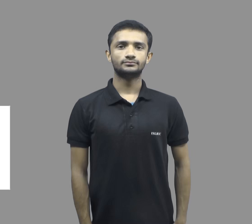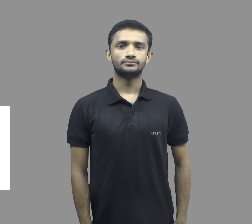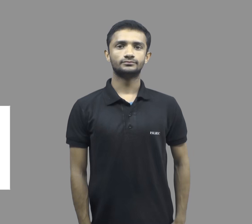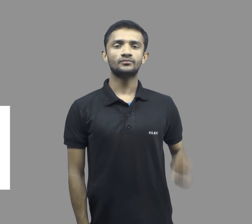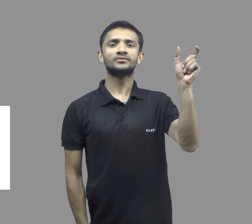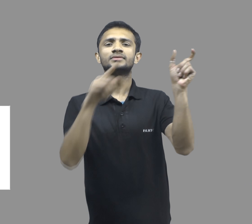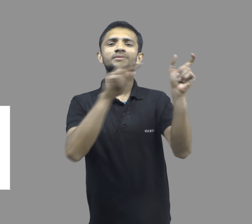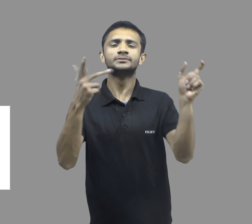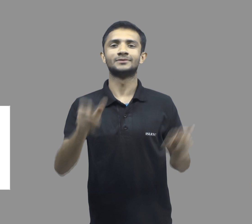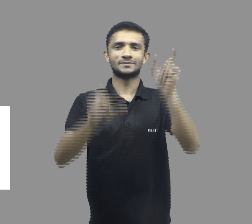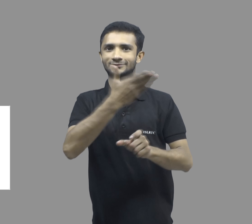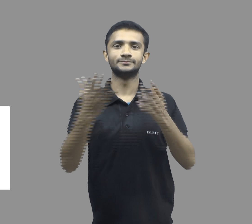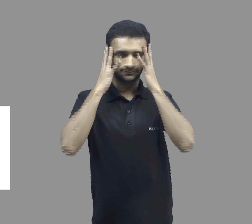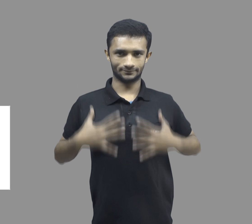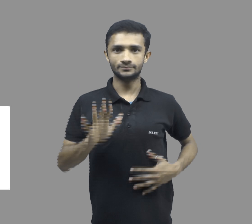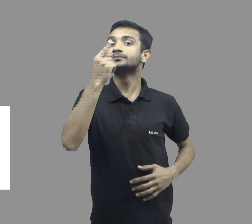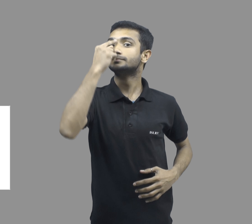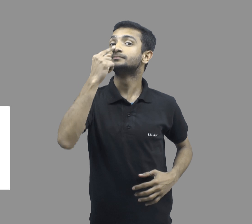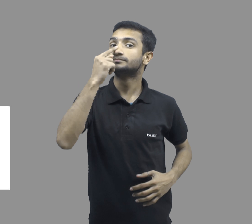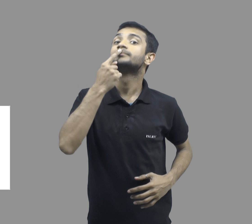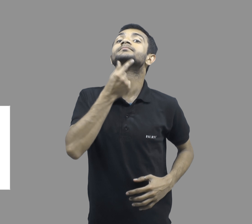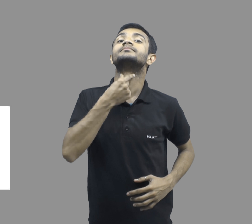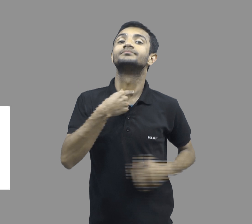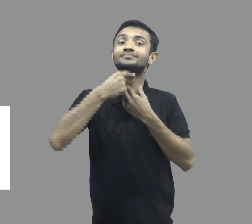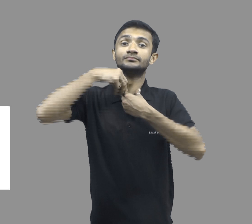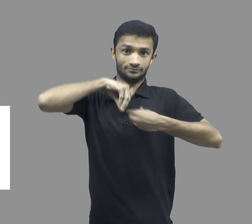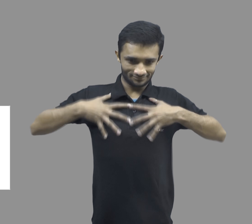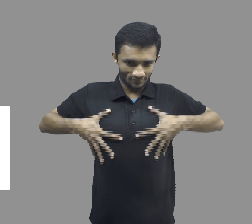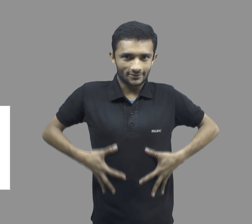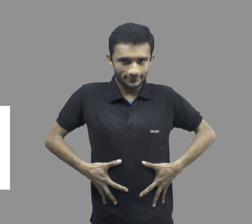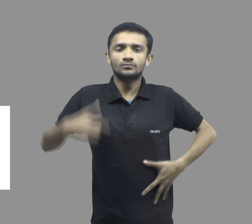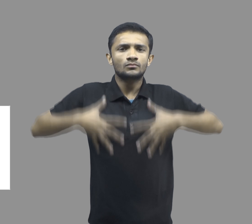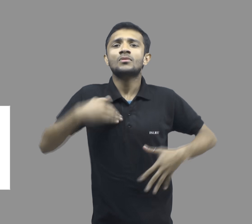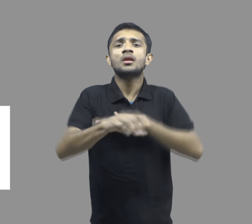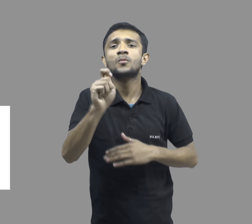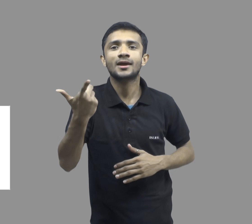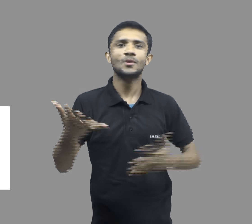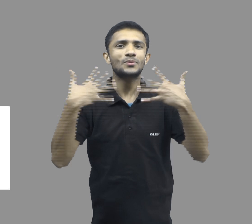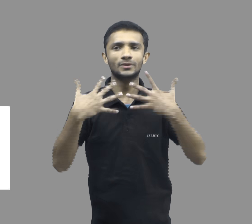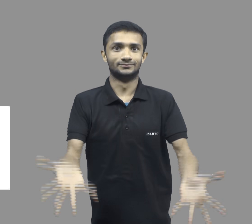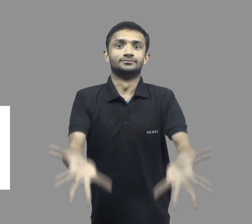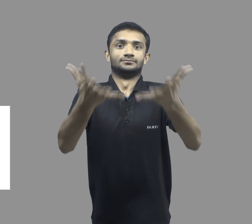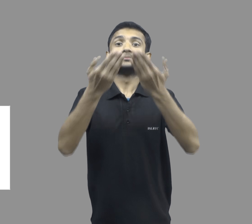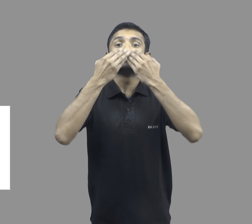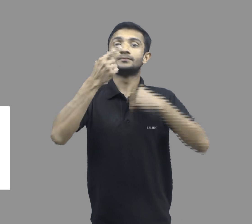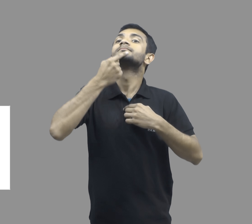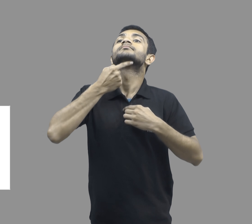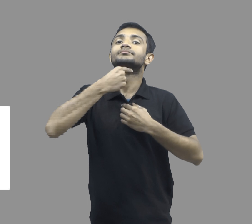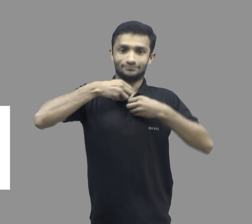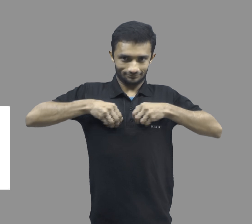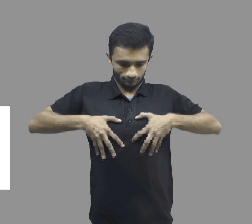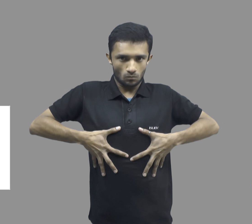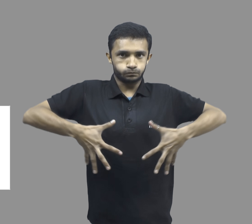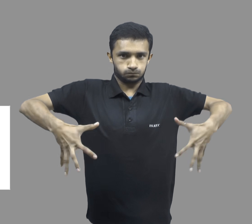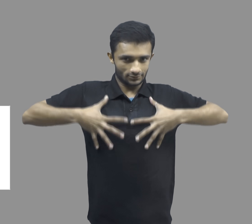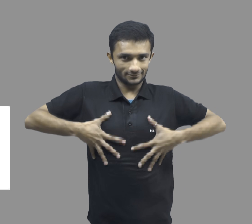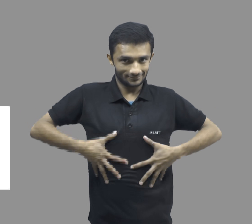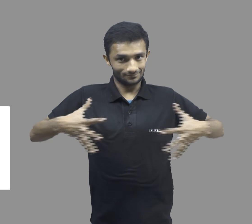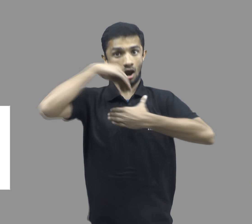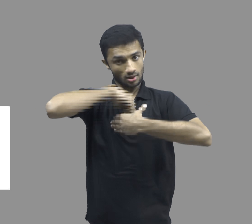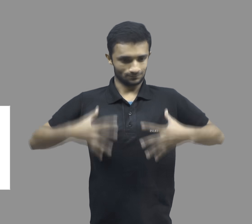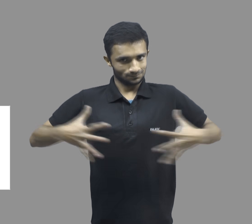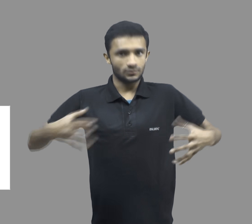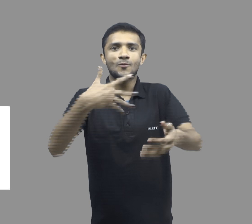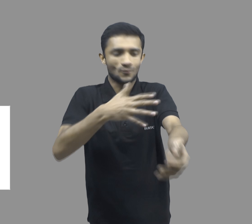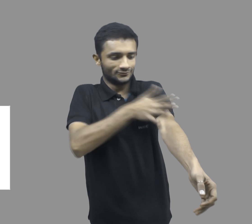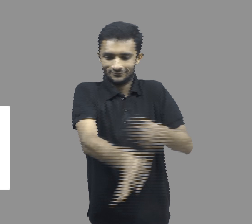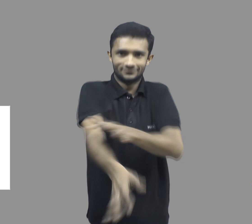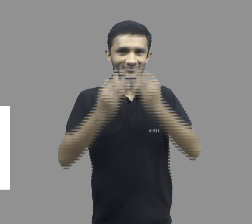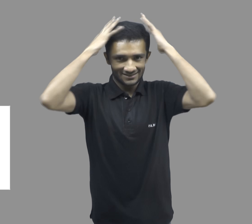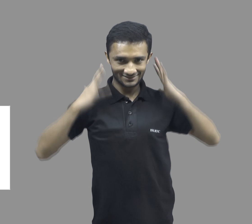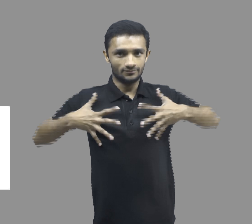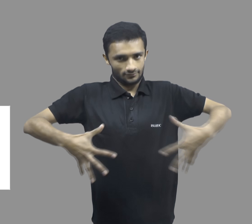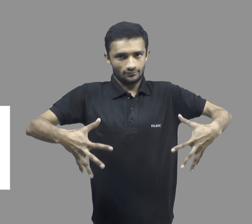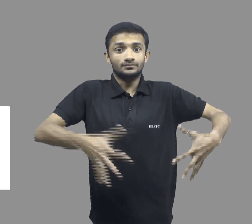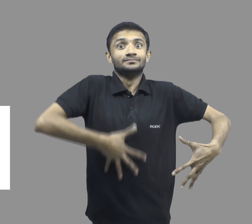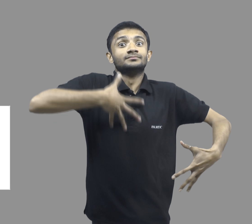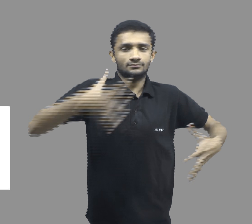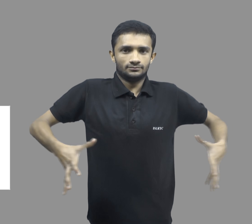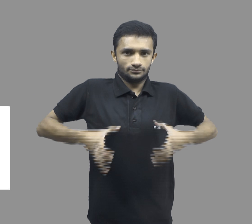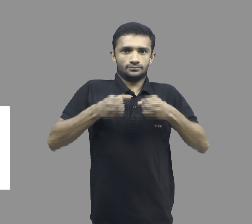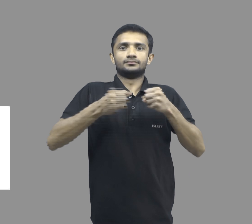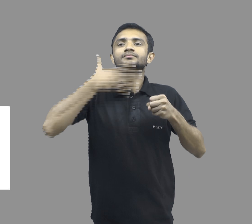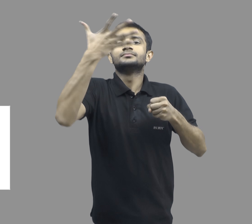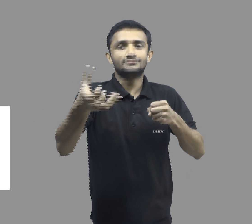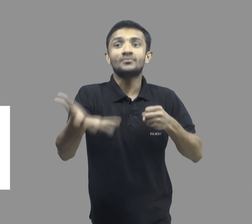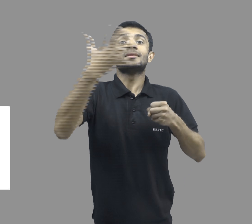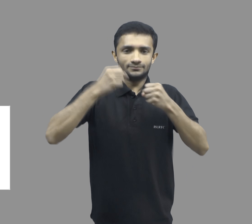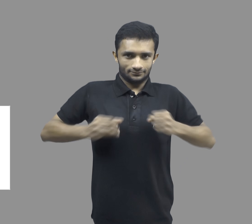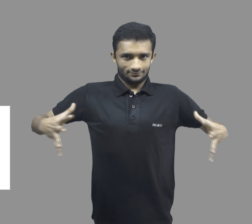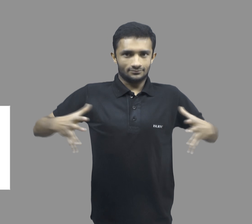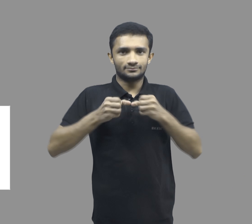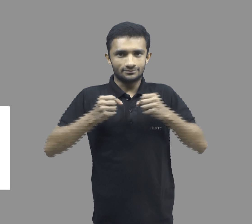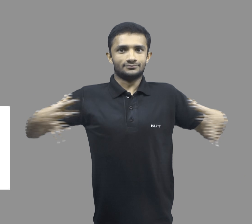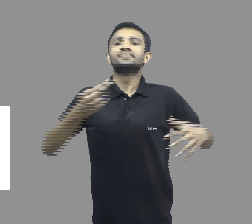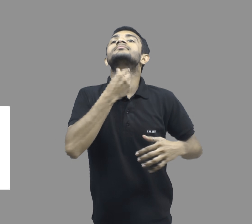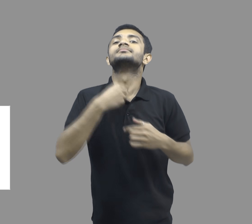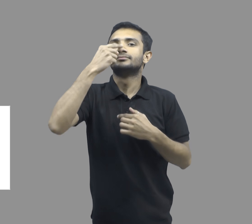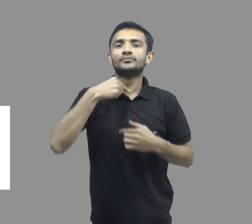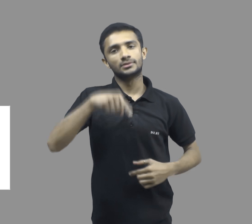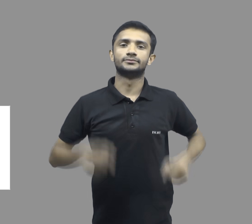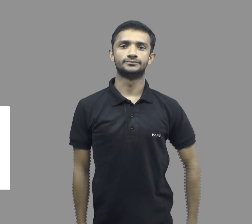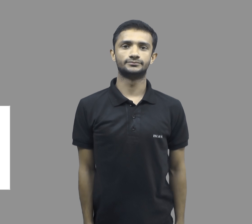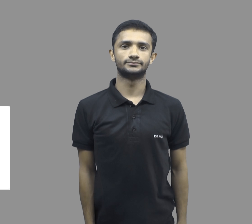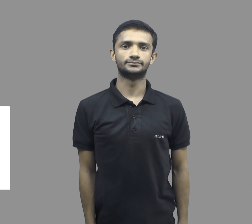Respiratory System